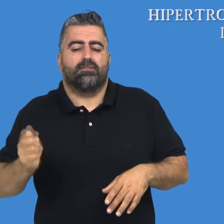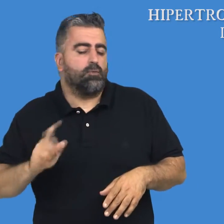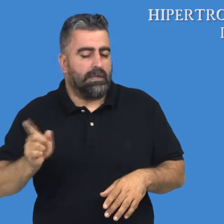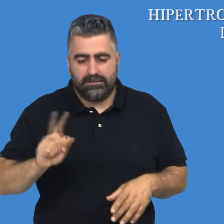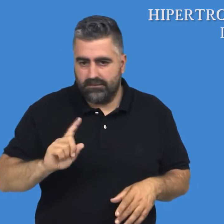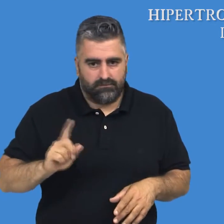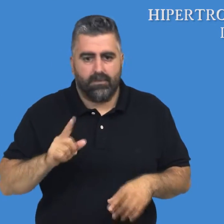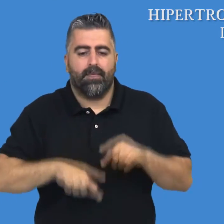no